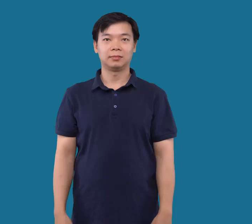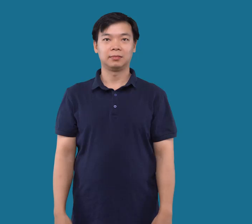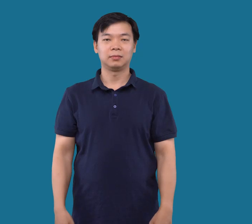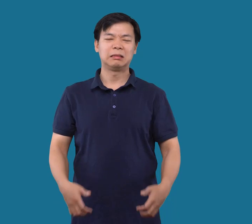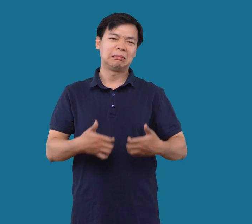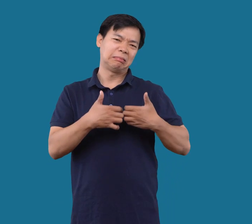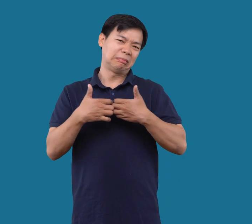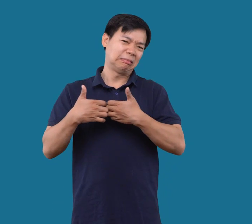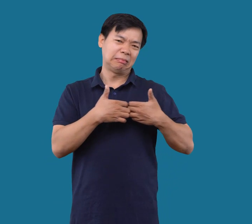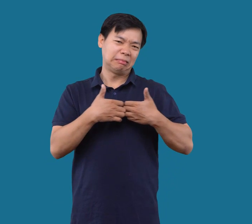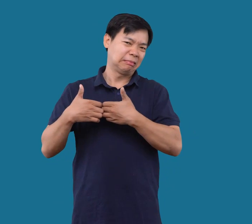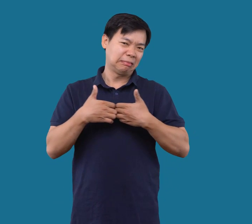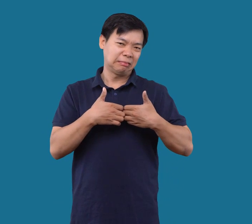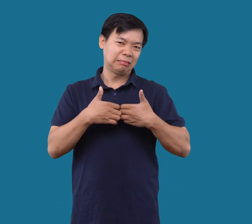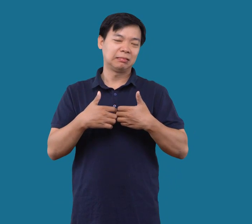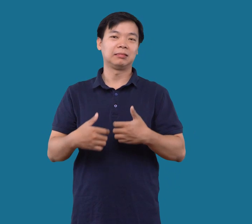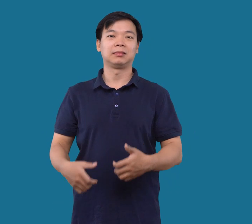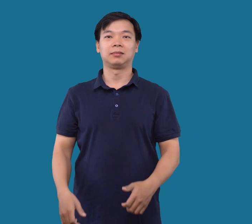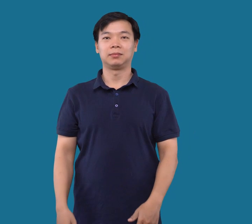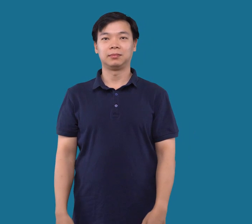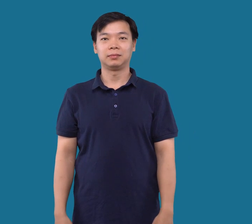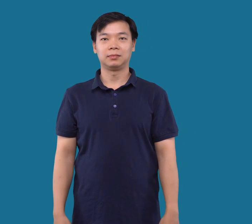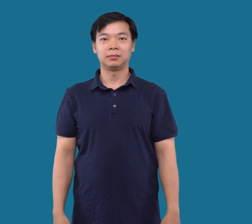chật chội